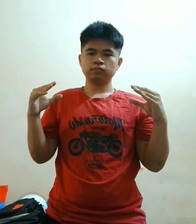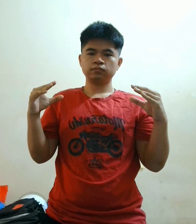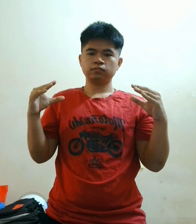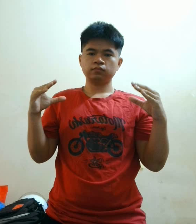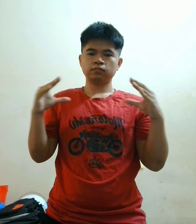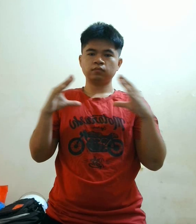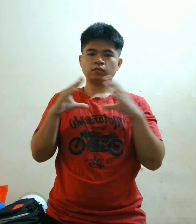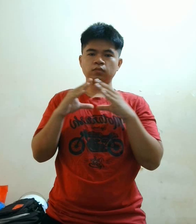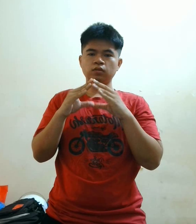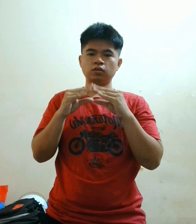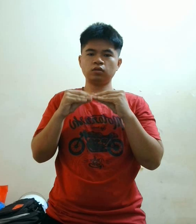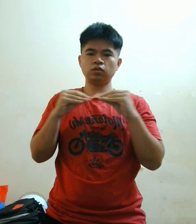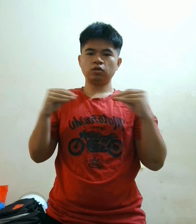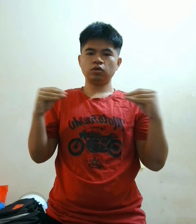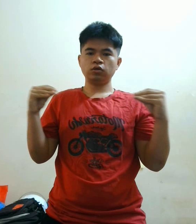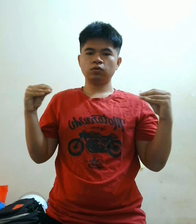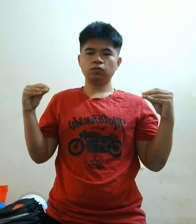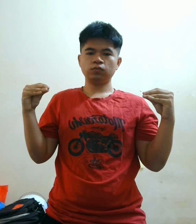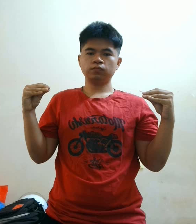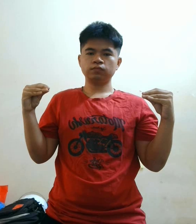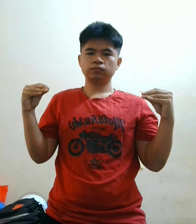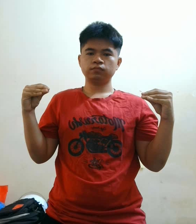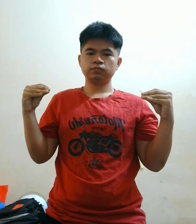nhieu